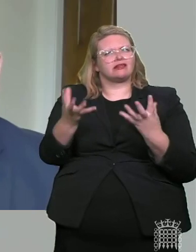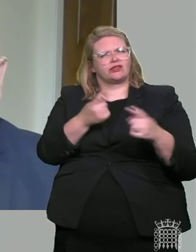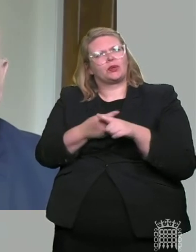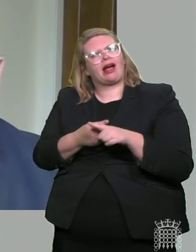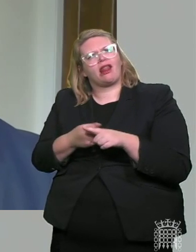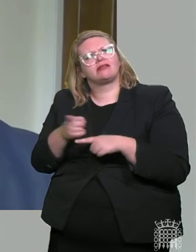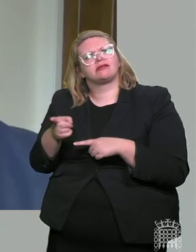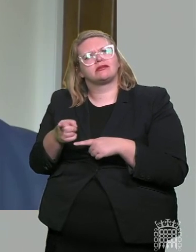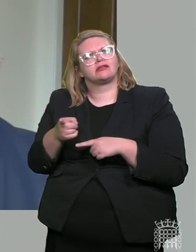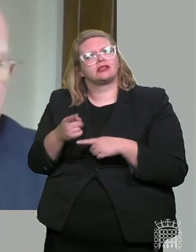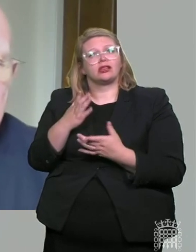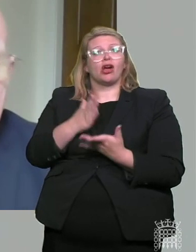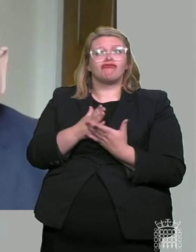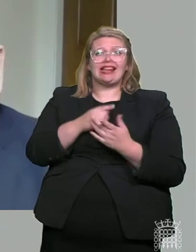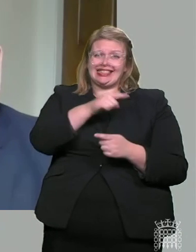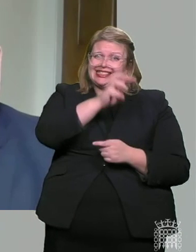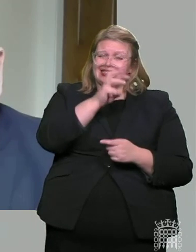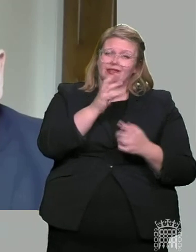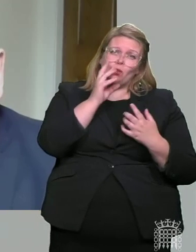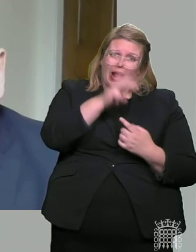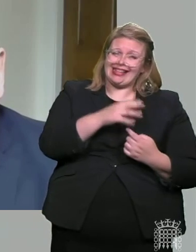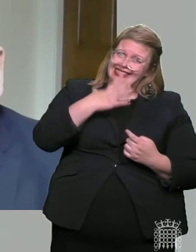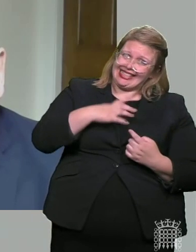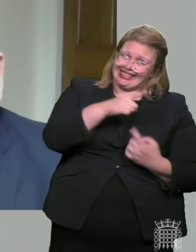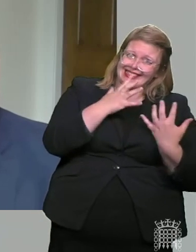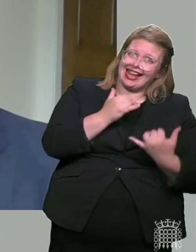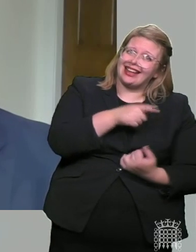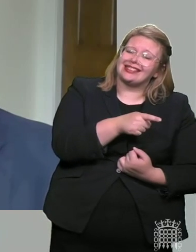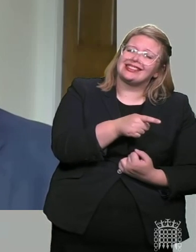Those tests would have been crucial to saving thousands of lives in Wales.